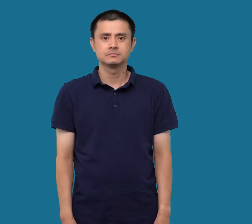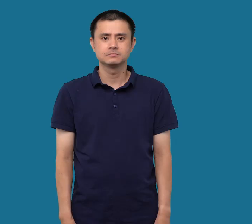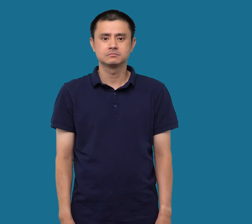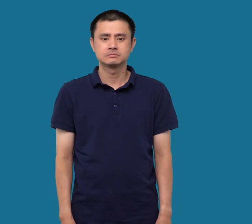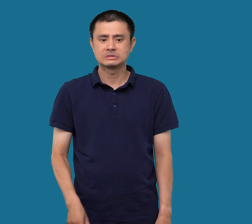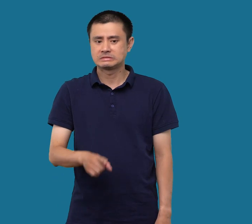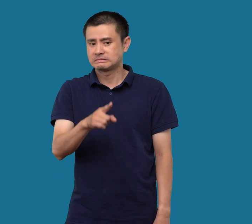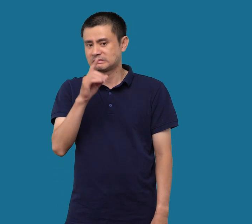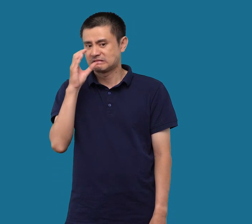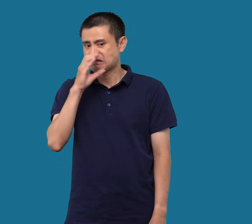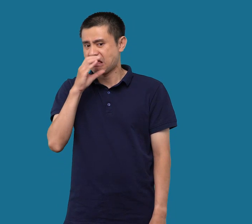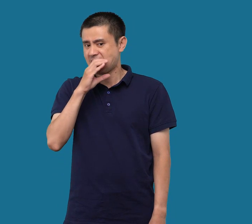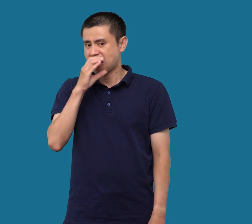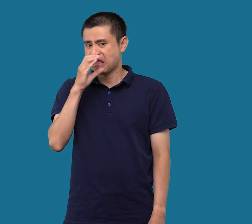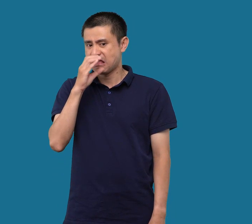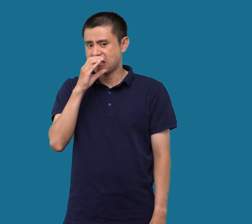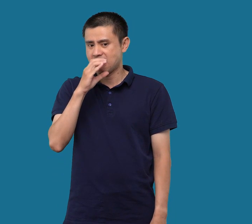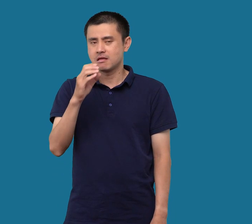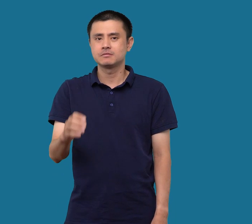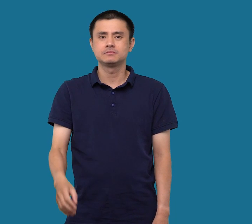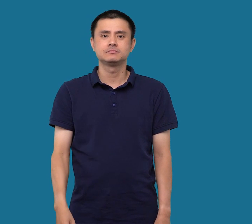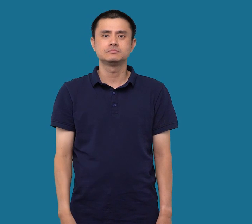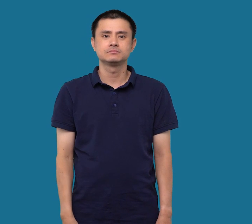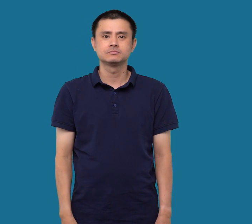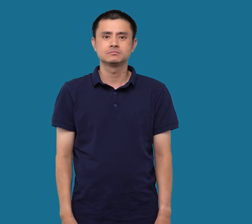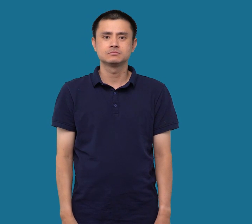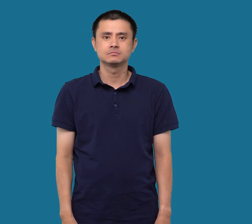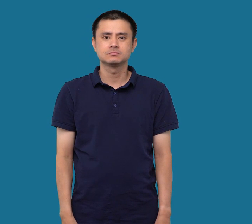giả mạo